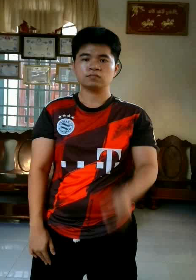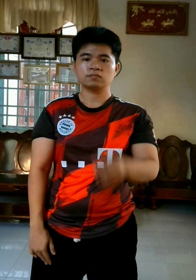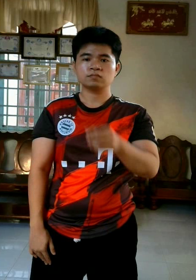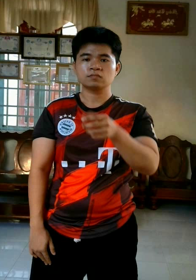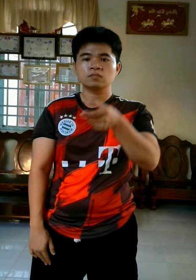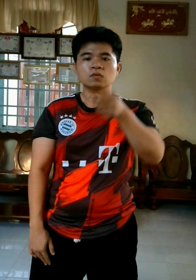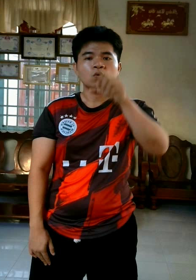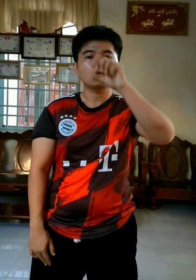uong nuoc